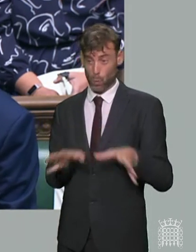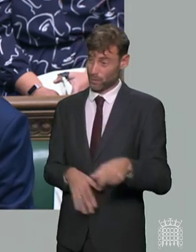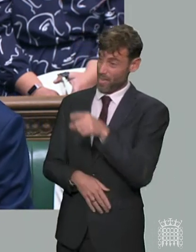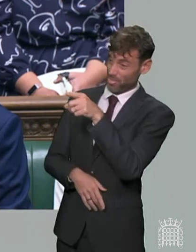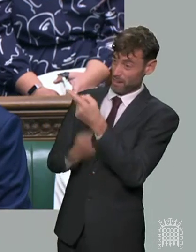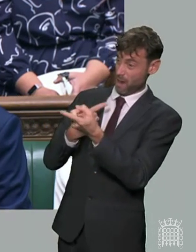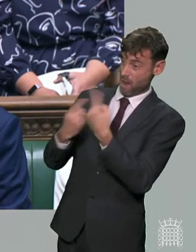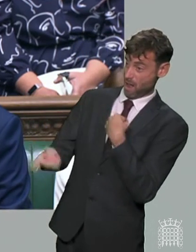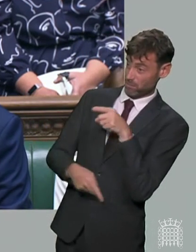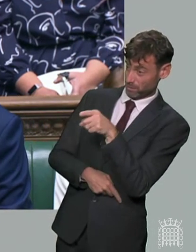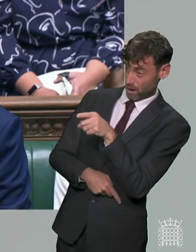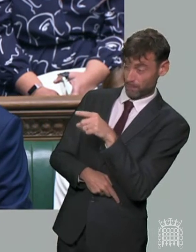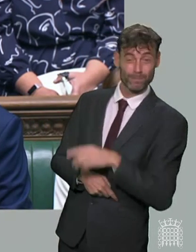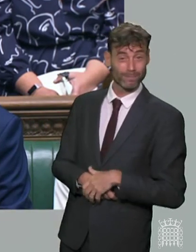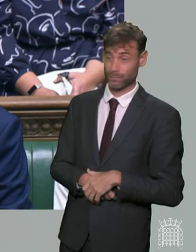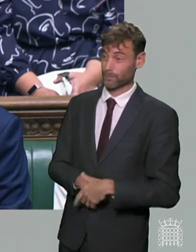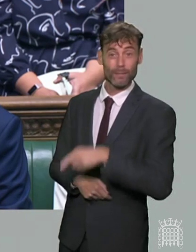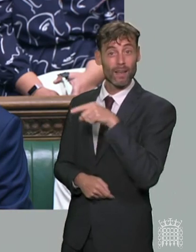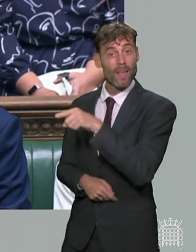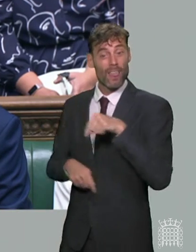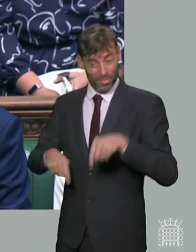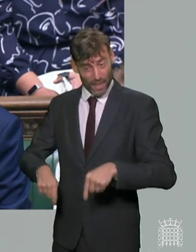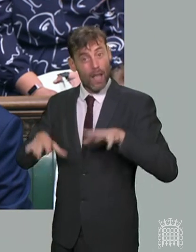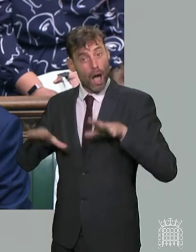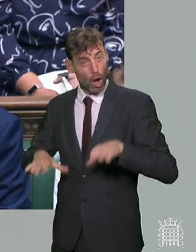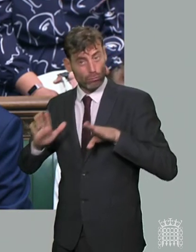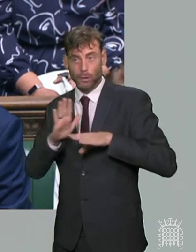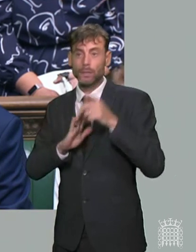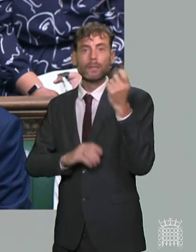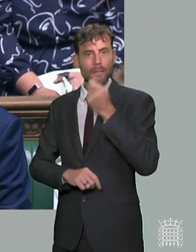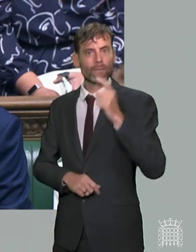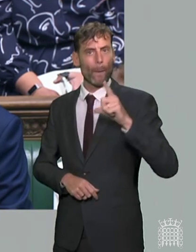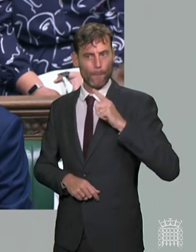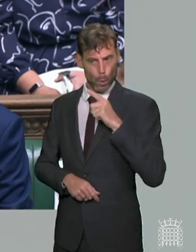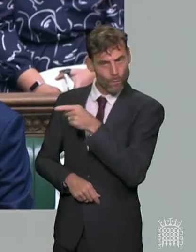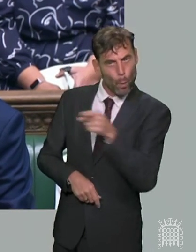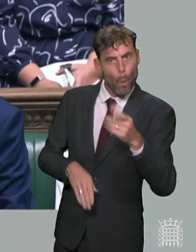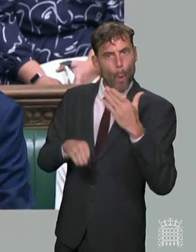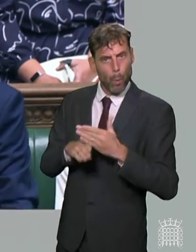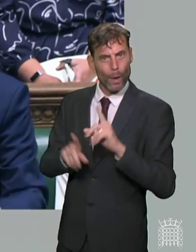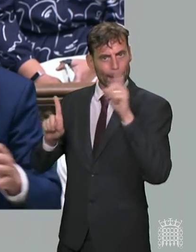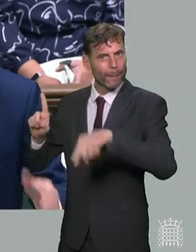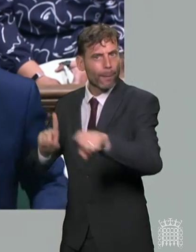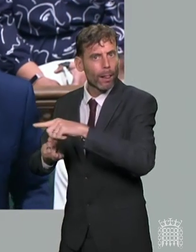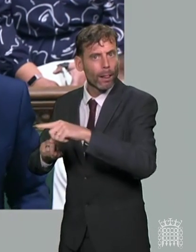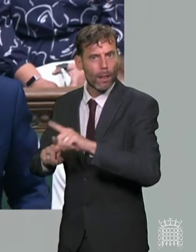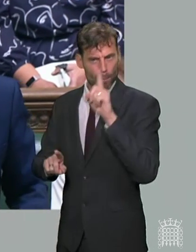This country’s success is built by working people, but the tax system is loaded against them.